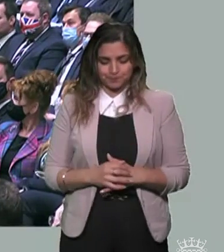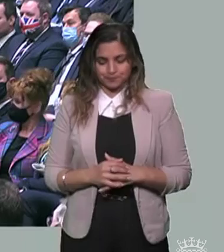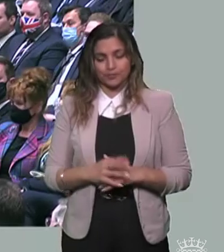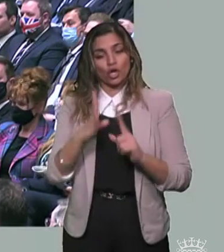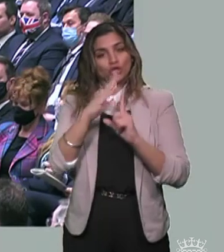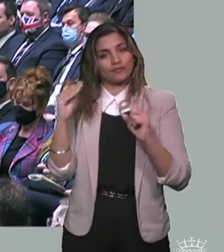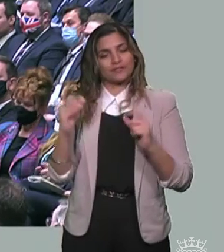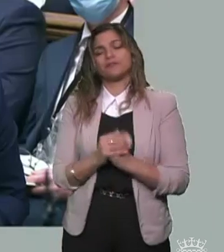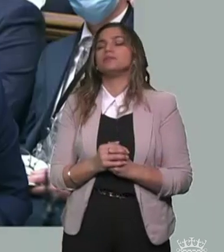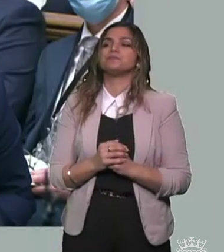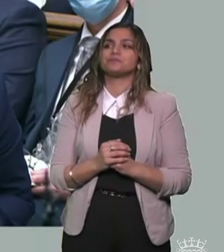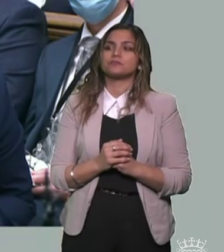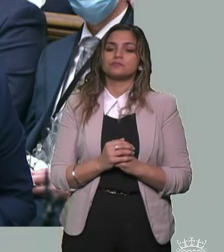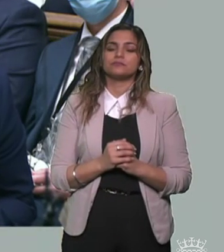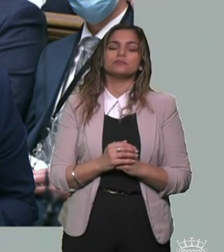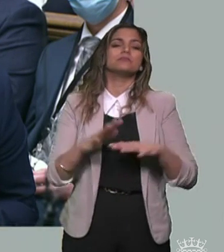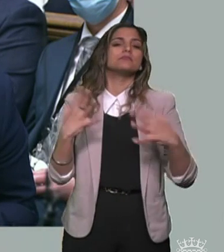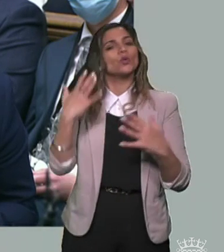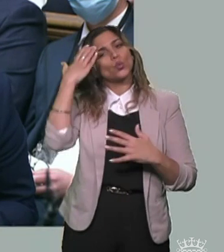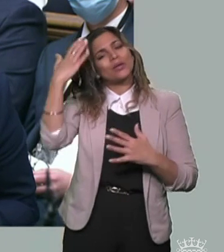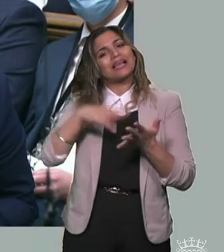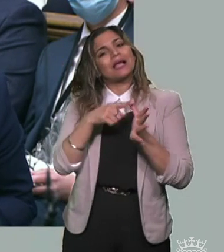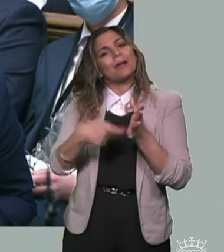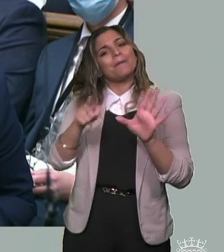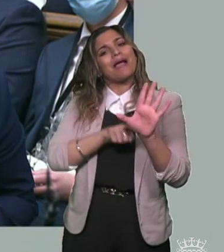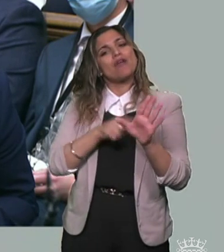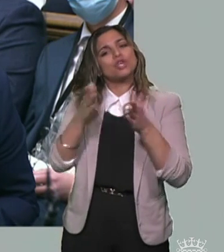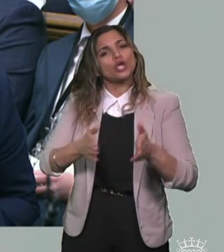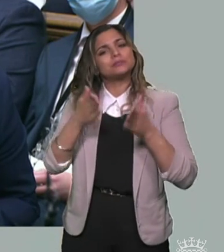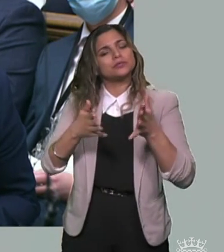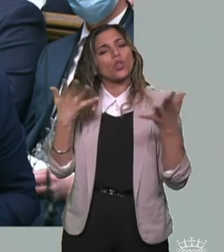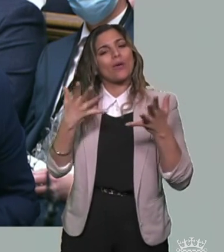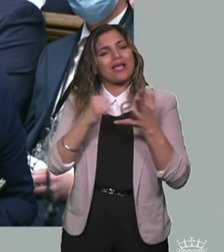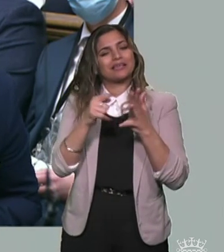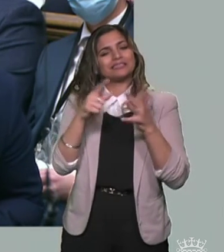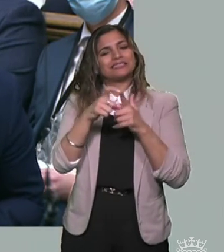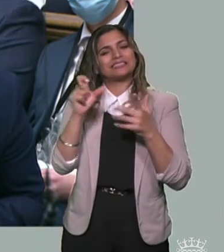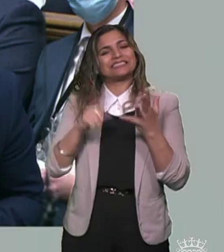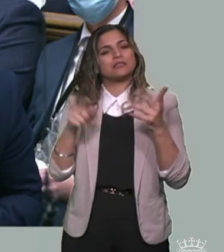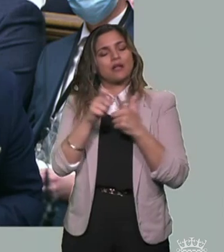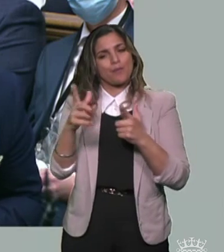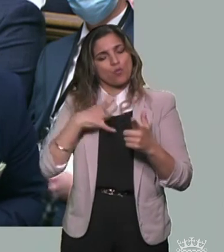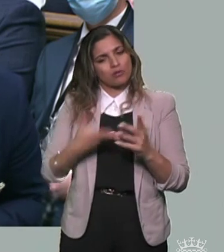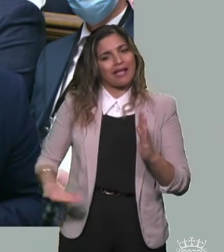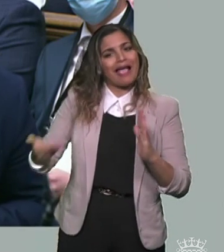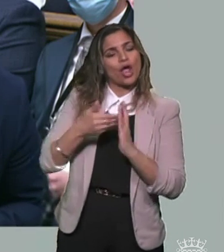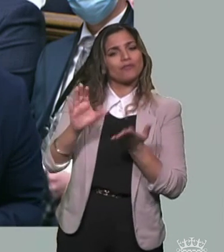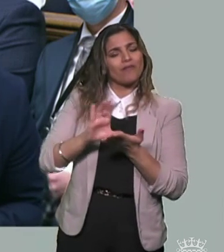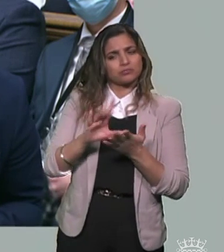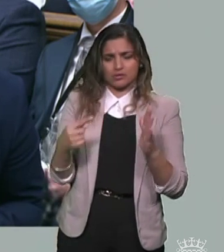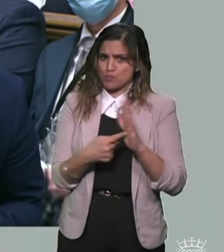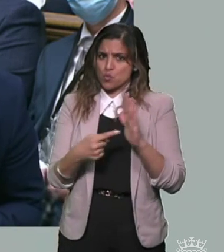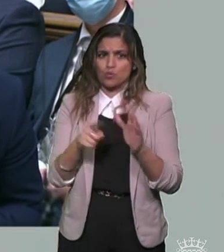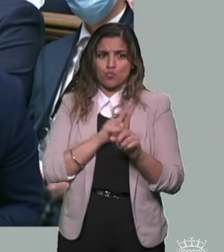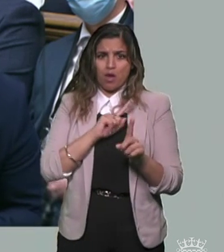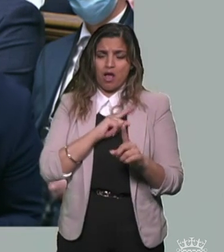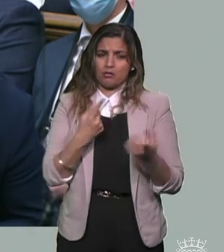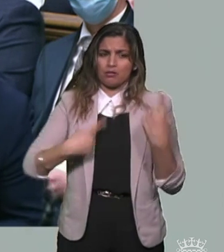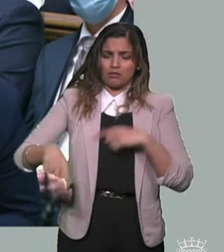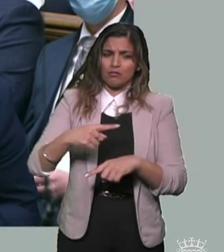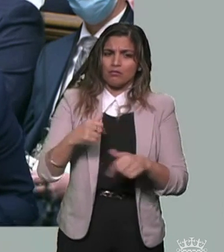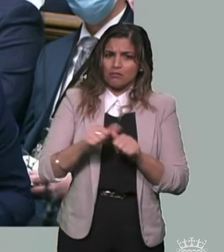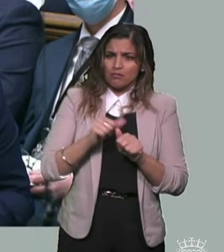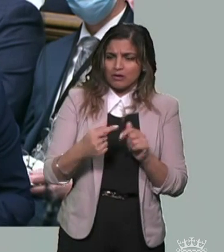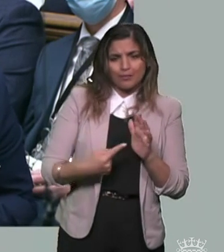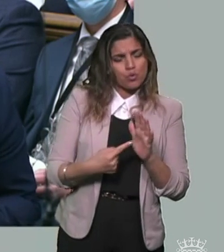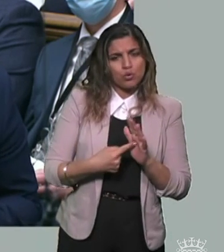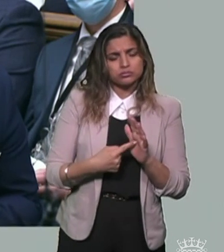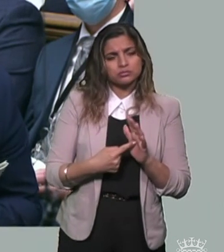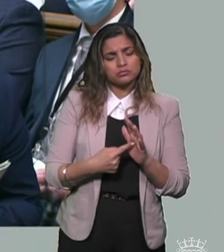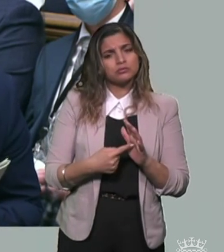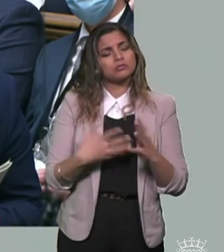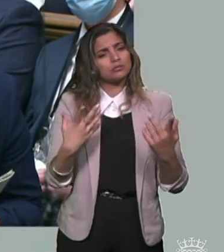Securing extra health services at Queen Mary’s Hospital in Sidcup is a key priority for local residents, as it is for me, as the first home-grown MP for Old Bexley and Sidcup.